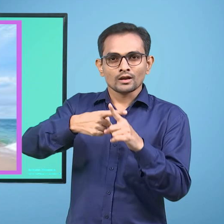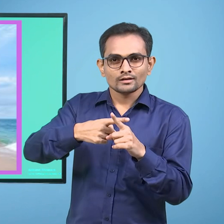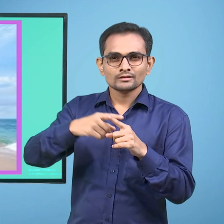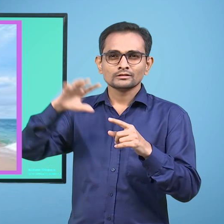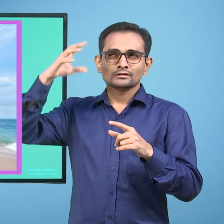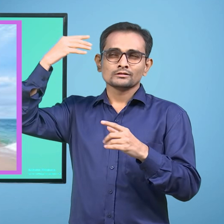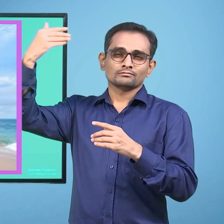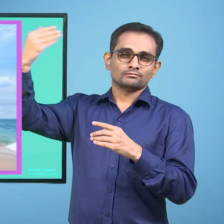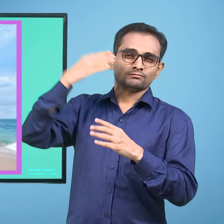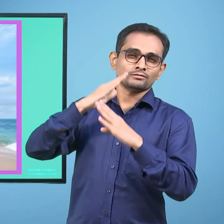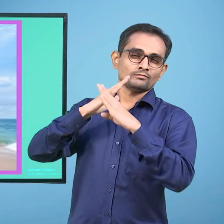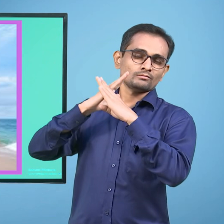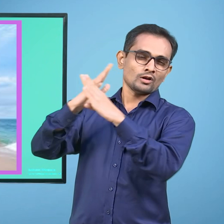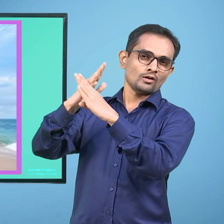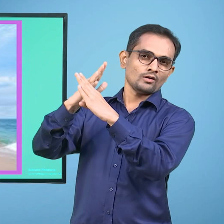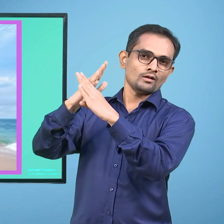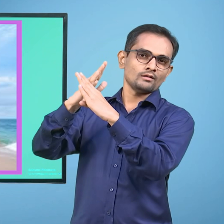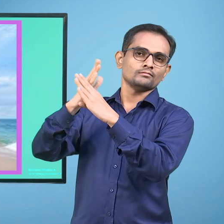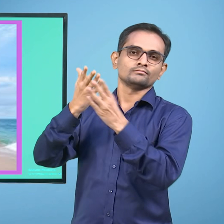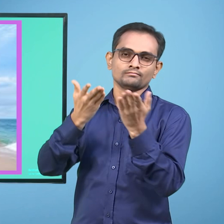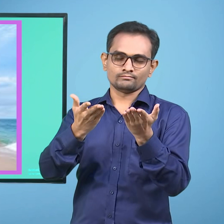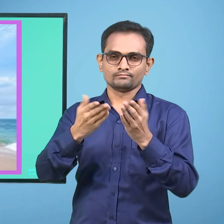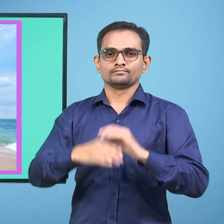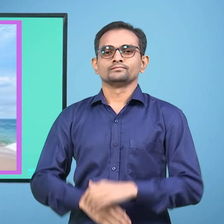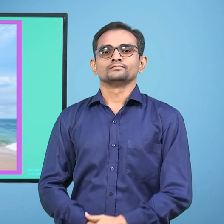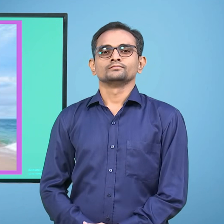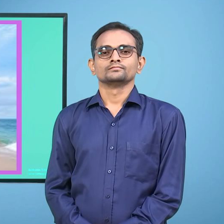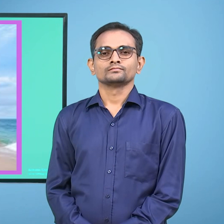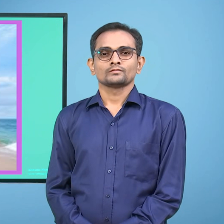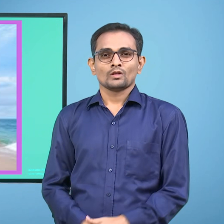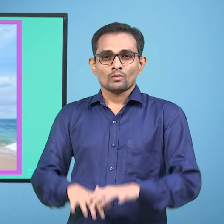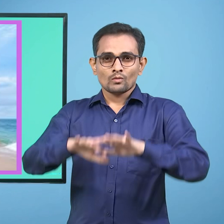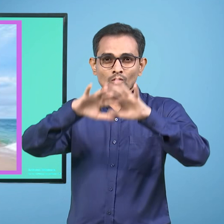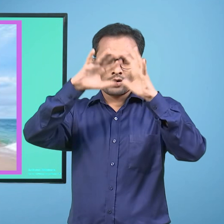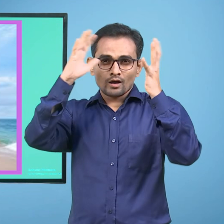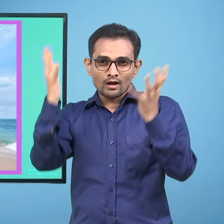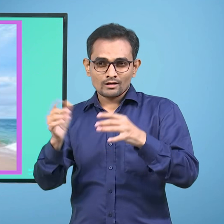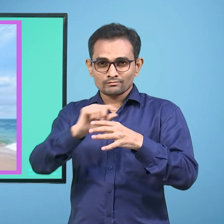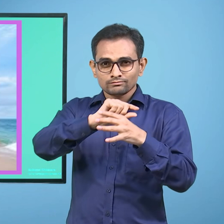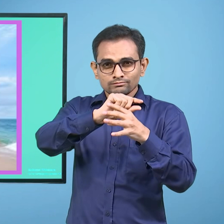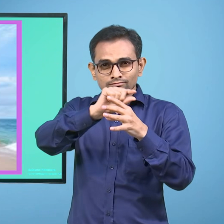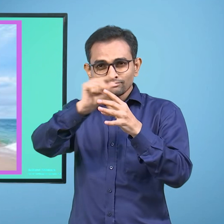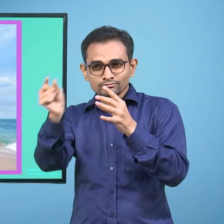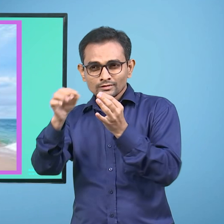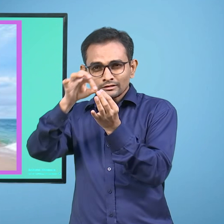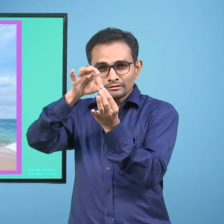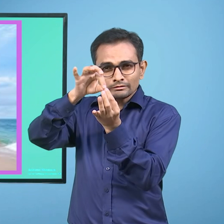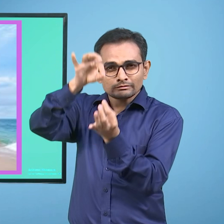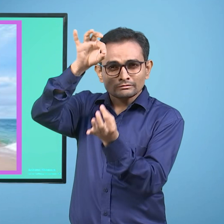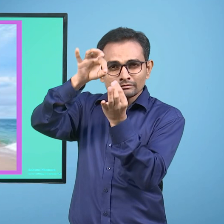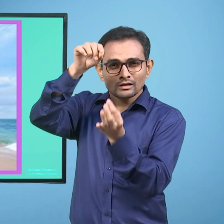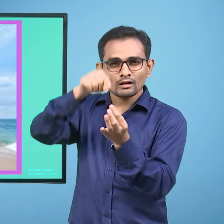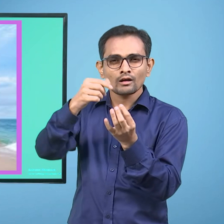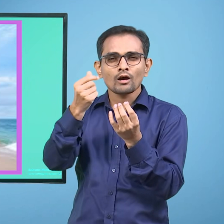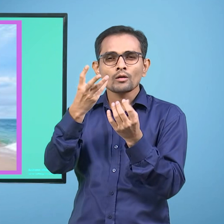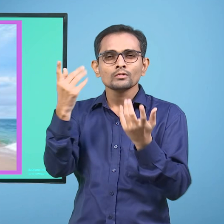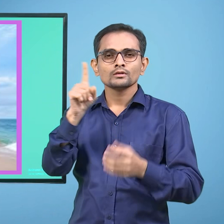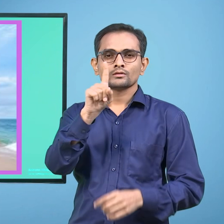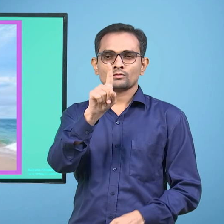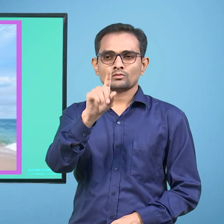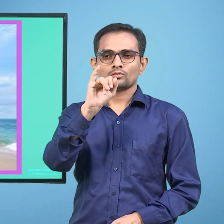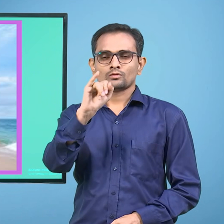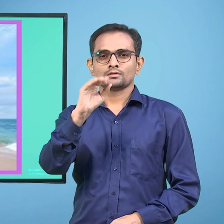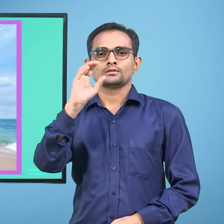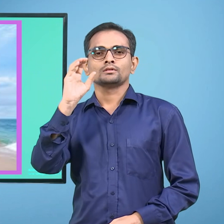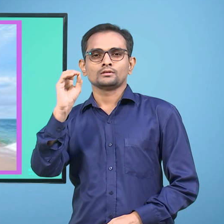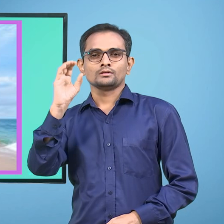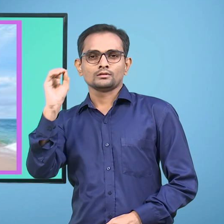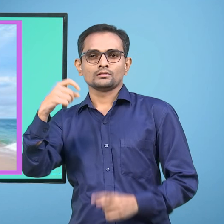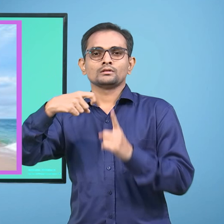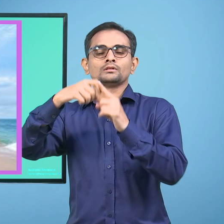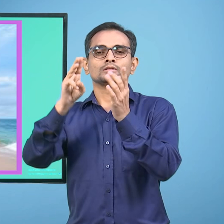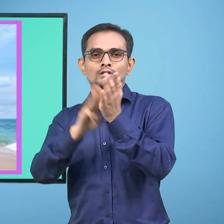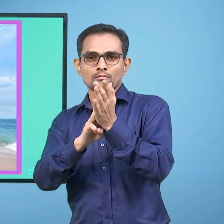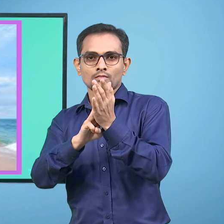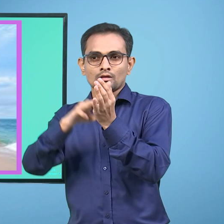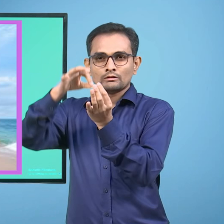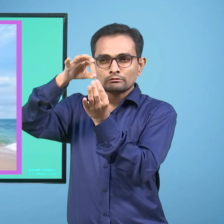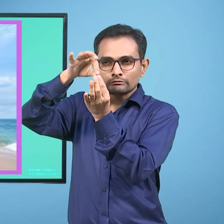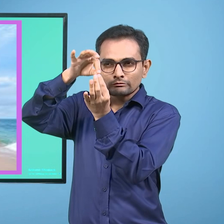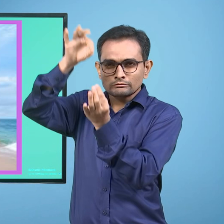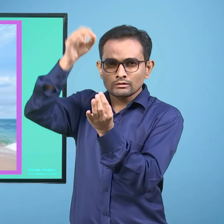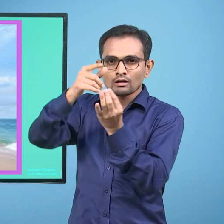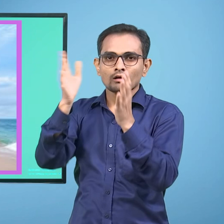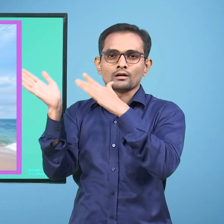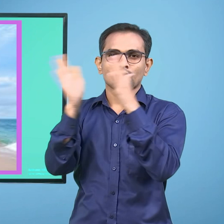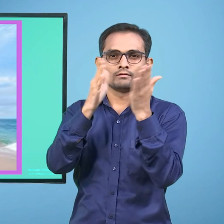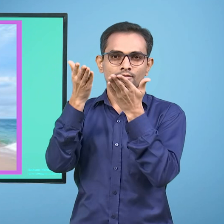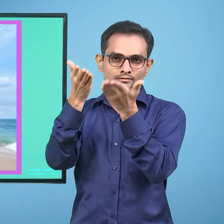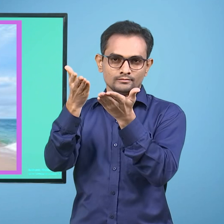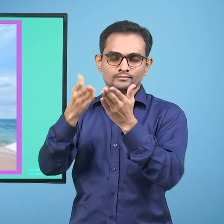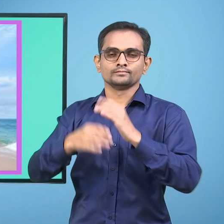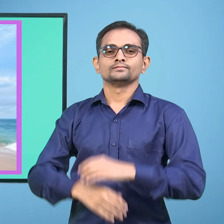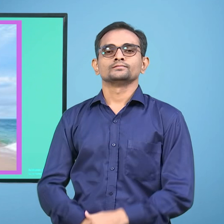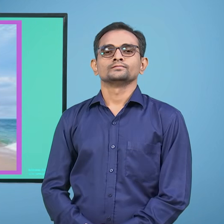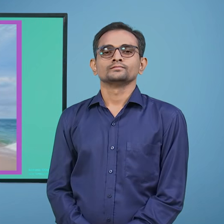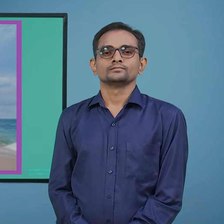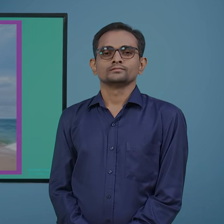and protects us from the harmful effects of sun’s rays. The atmosphere extends up to a height of about 1,600 kilometres.